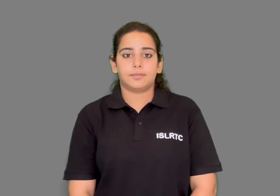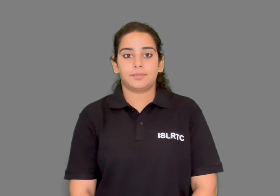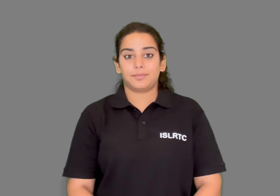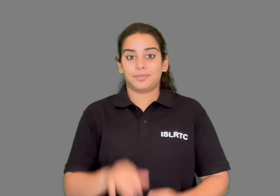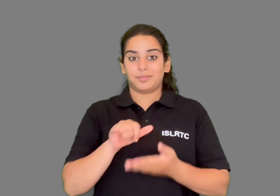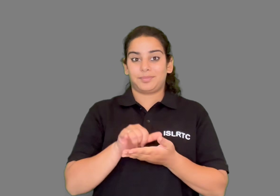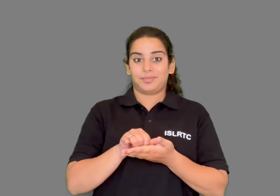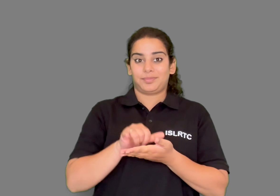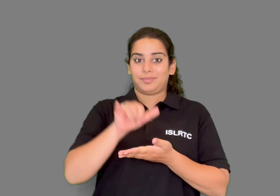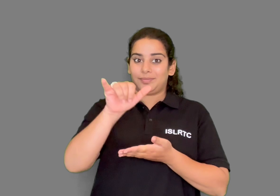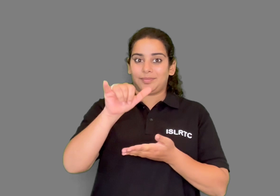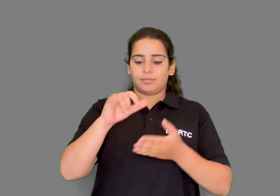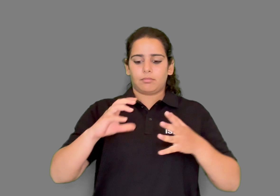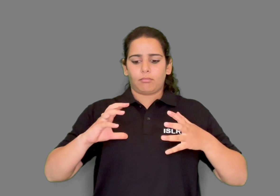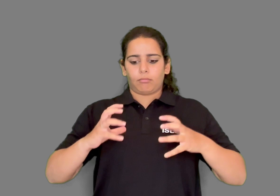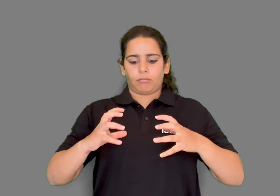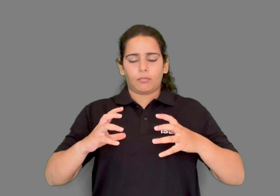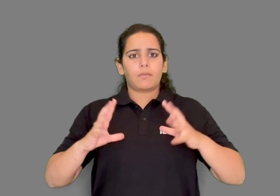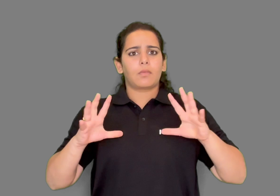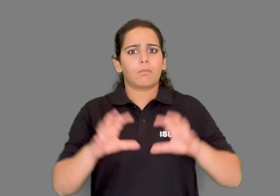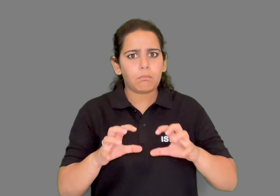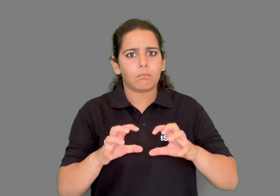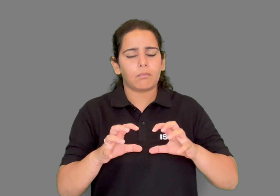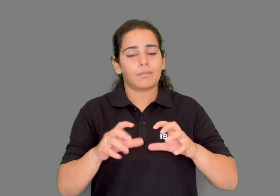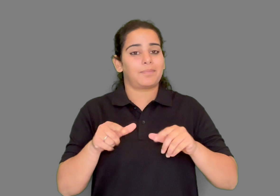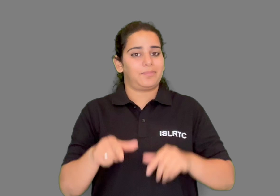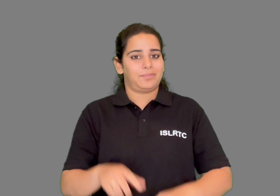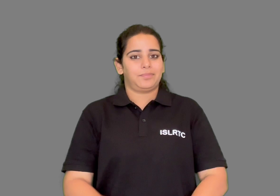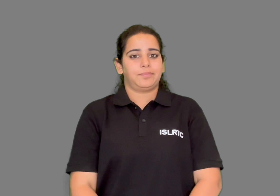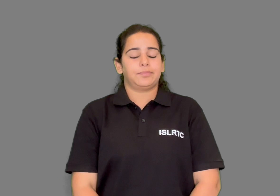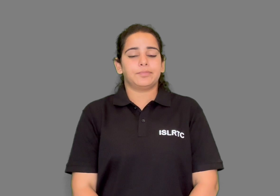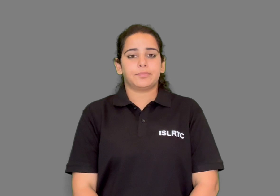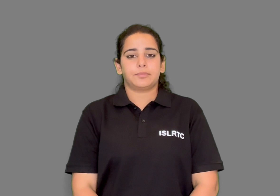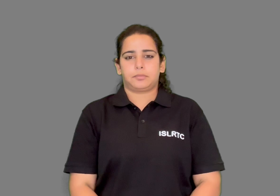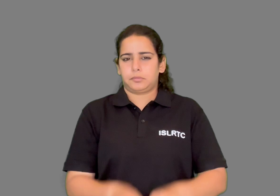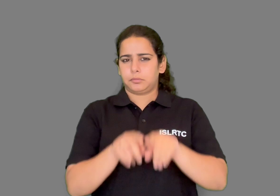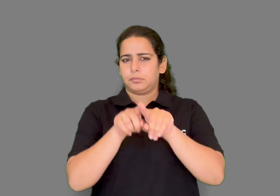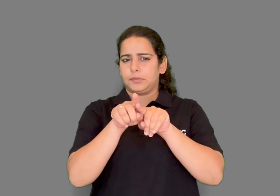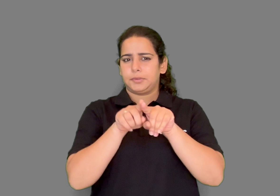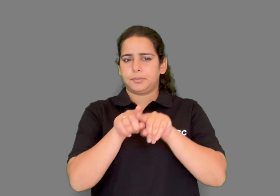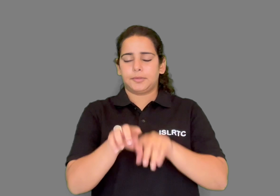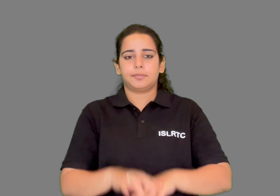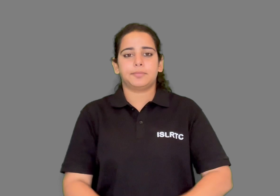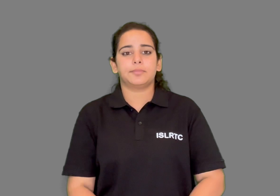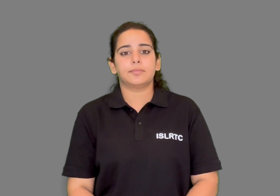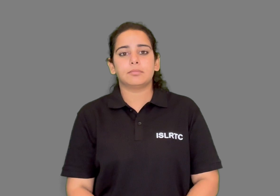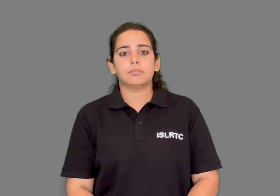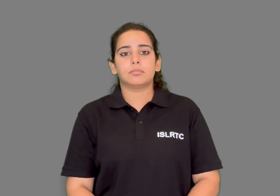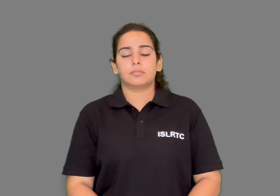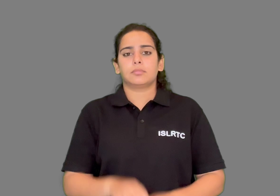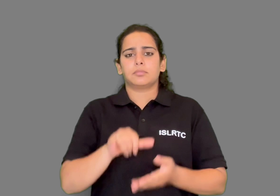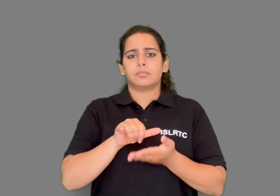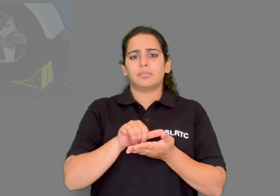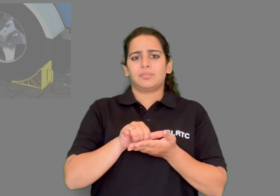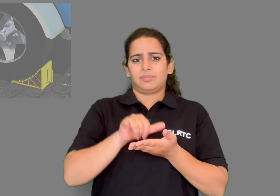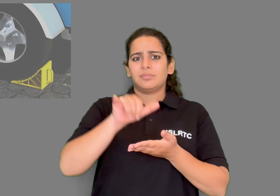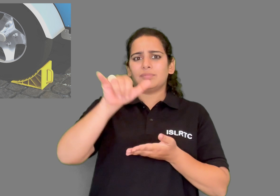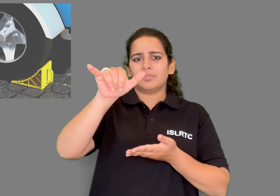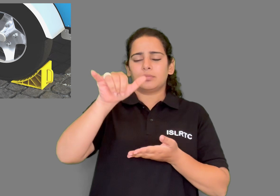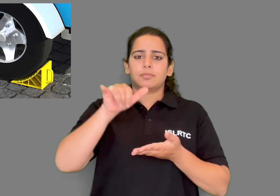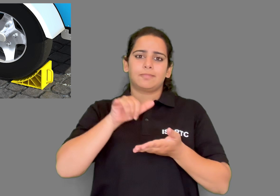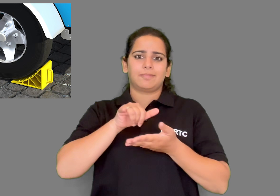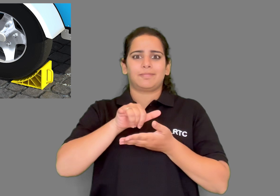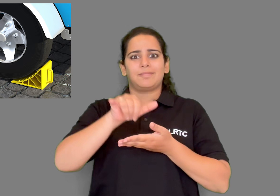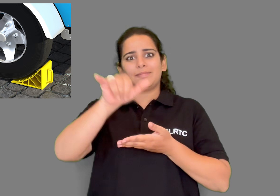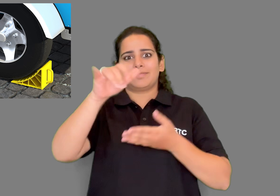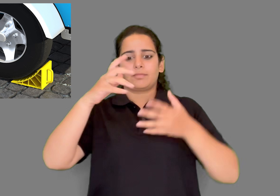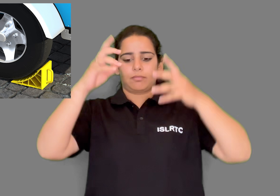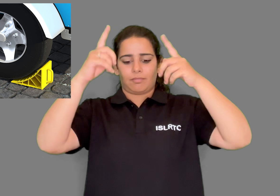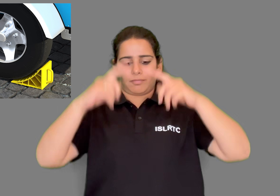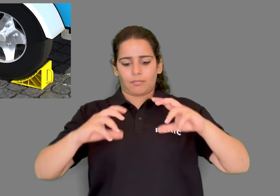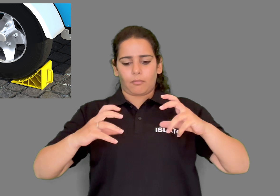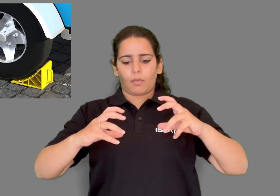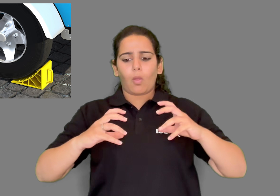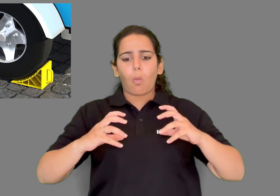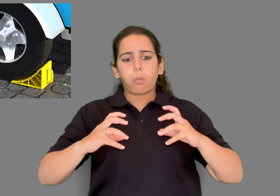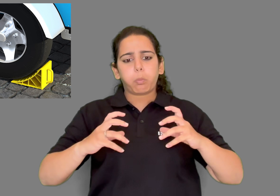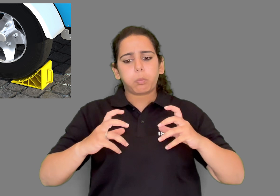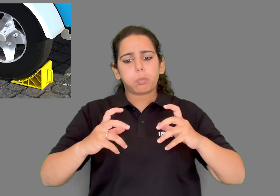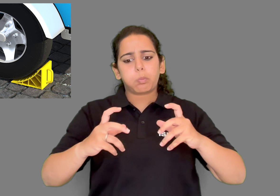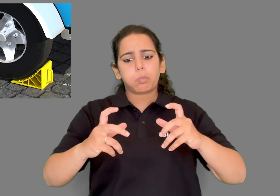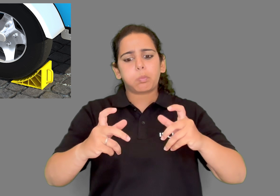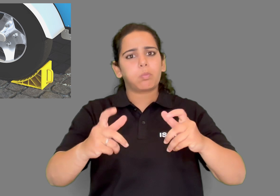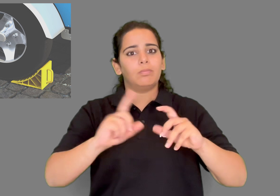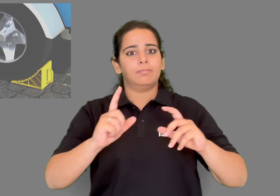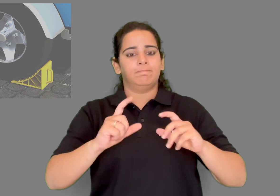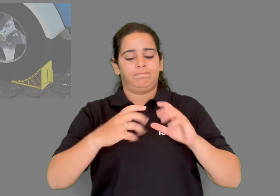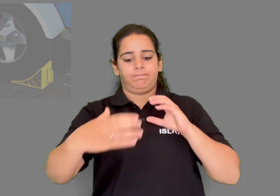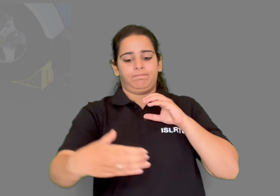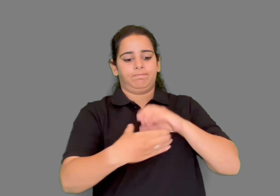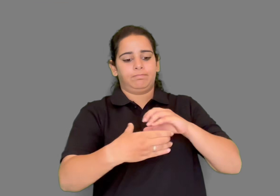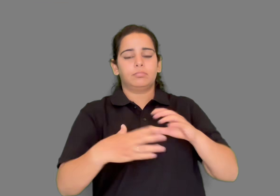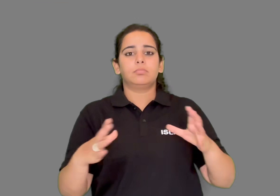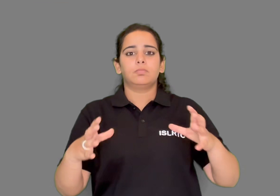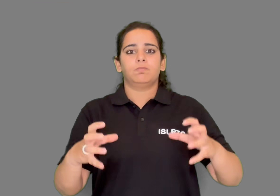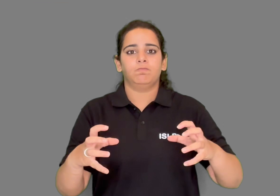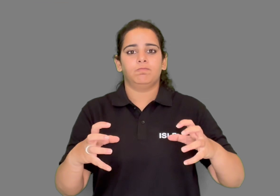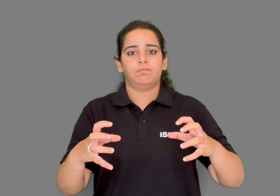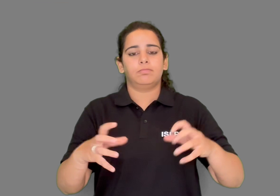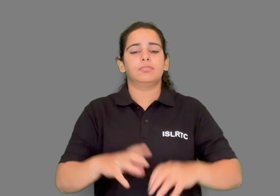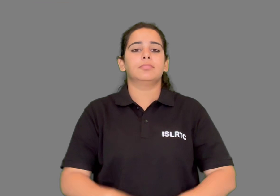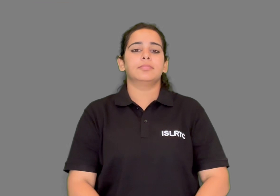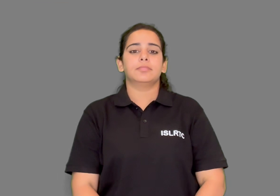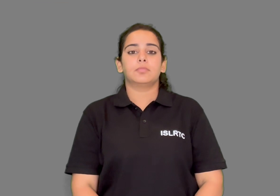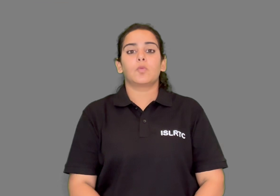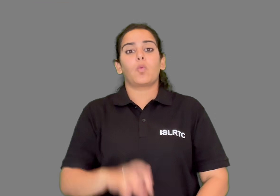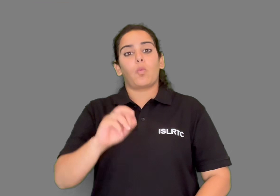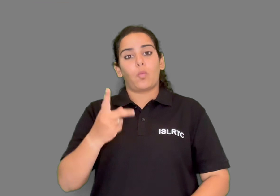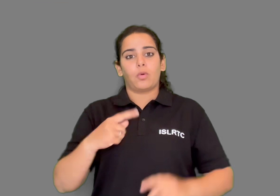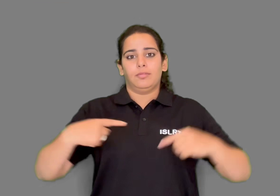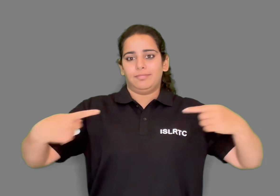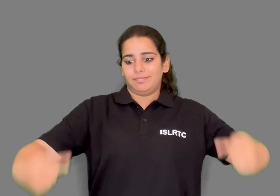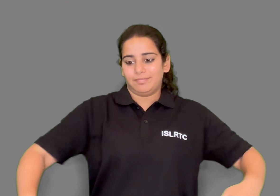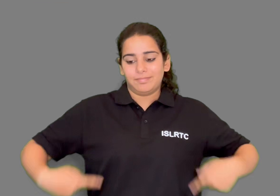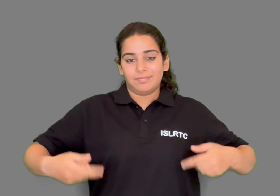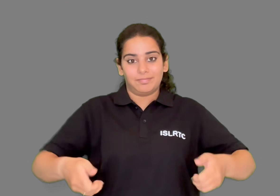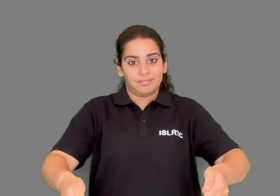Chocks A wedge or block for steadying or stopping a body as a barrel for filling in an unwanted space or for blocking the movement